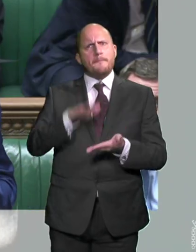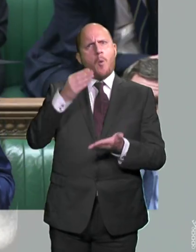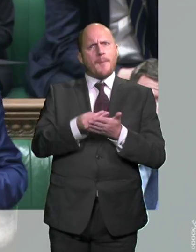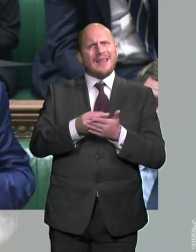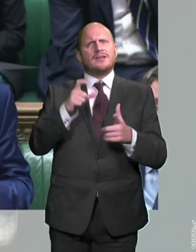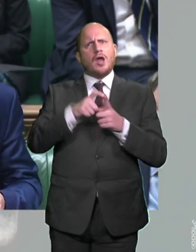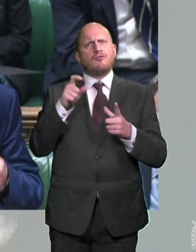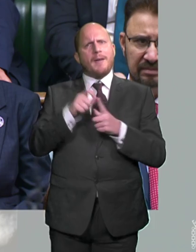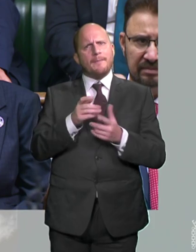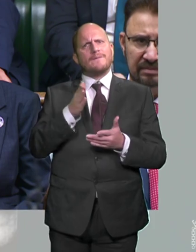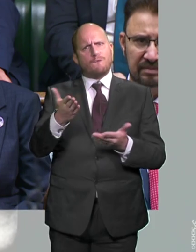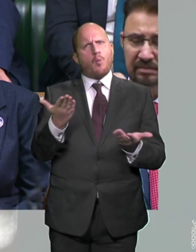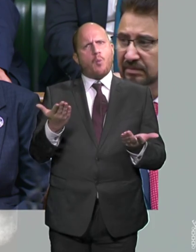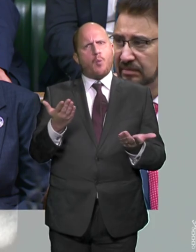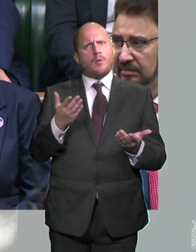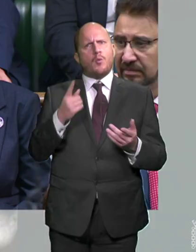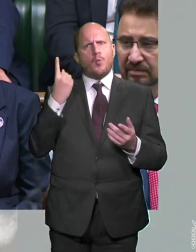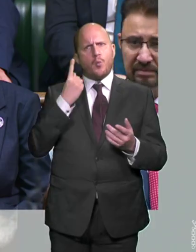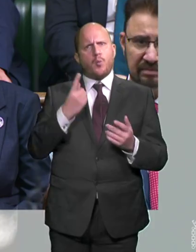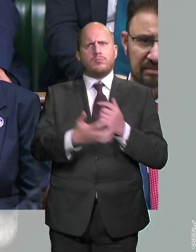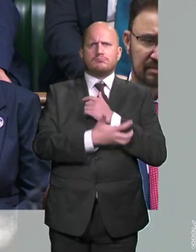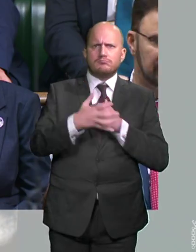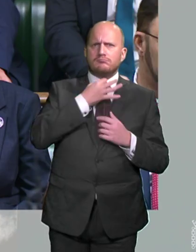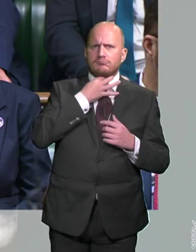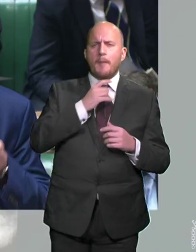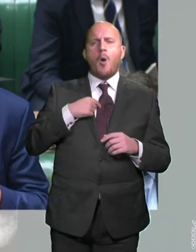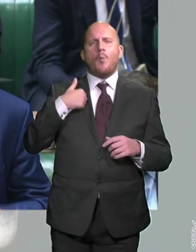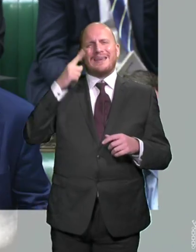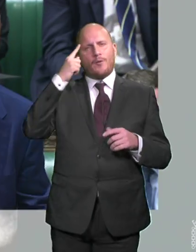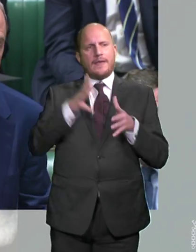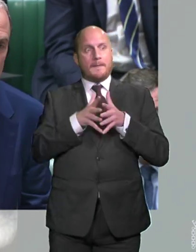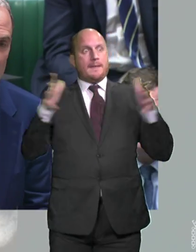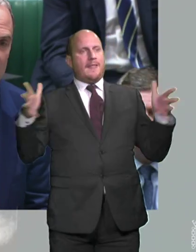I gently say to her that we also need to keep an eye on the macroeconomic picture.